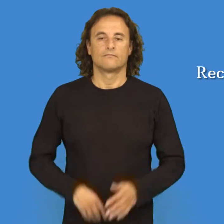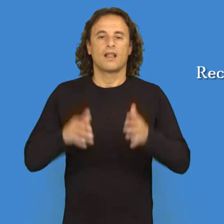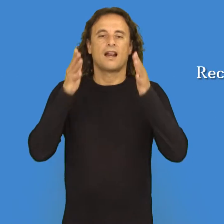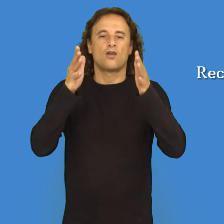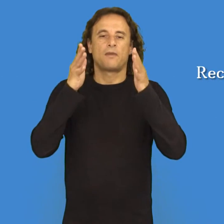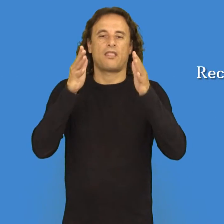aconsejar